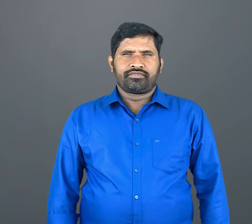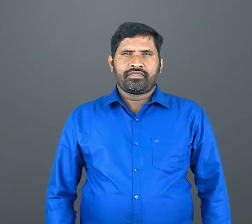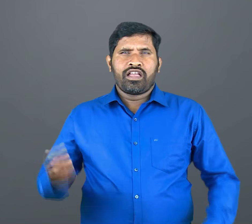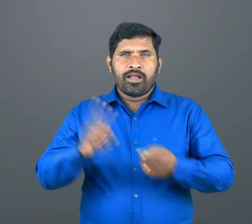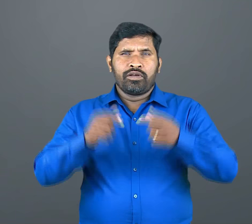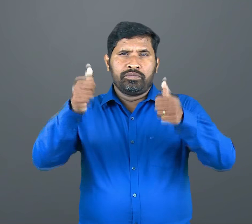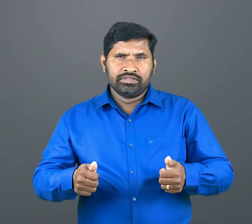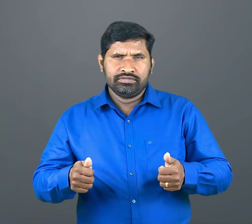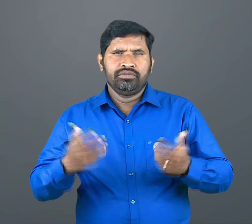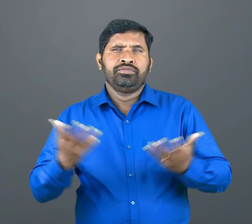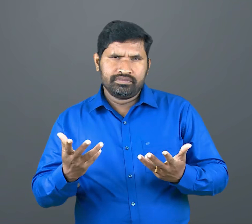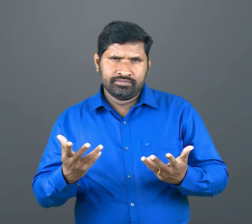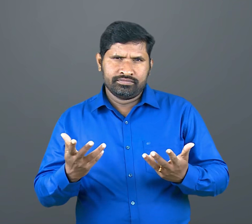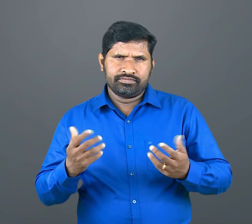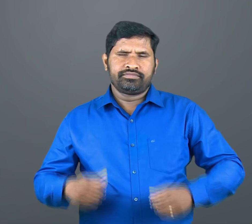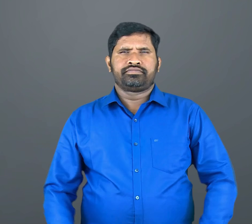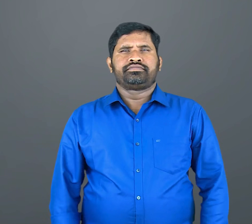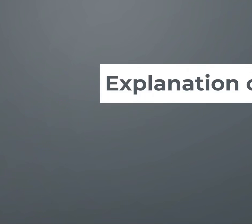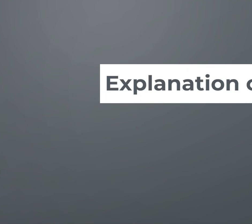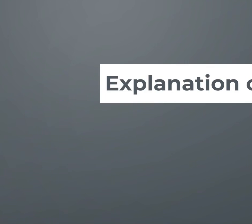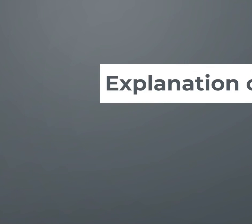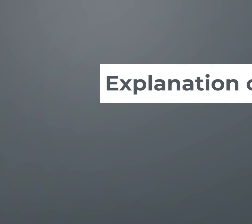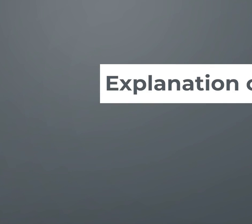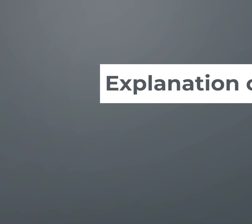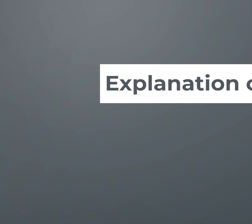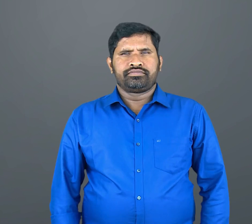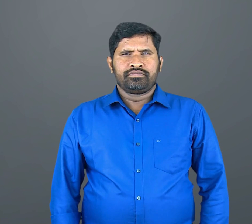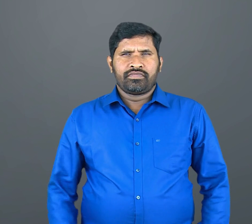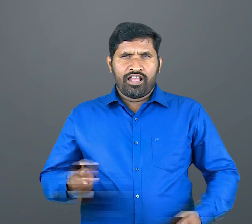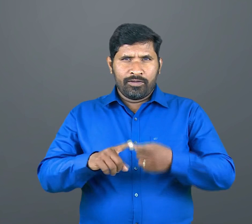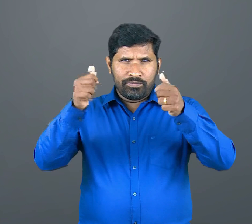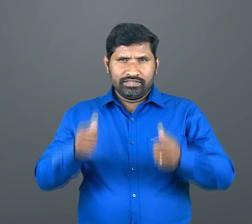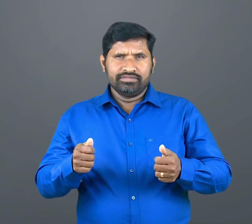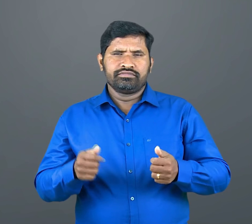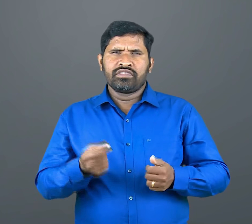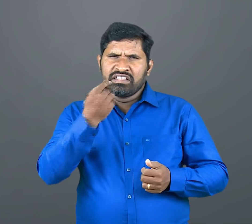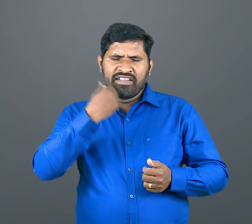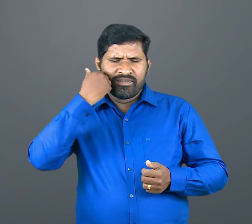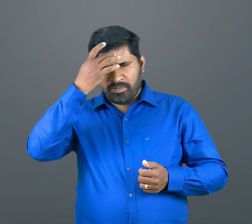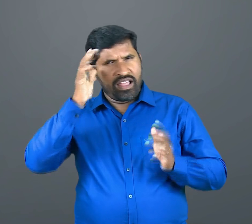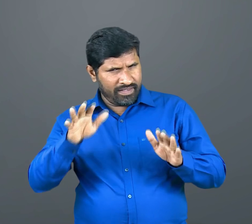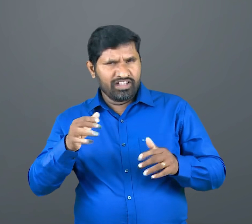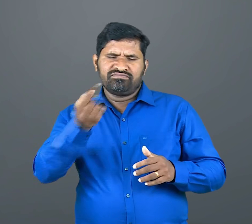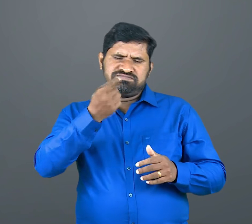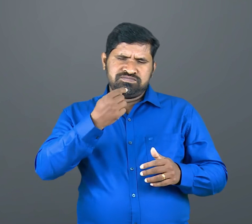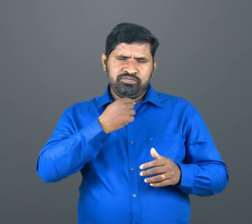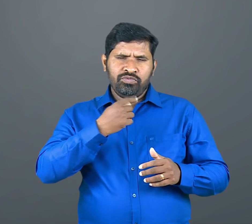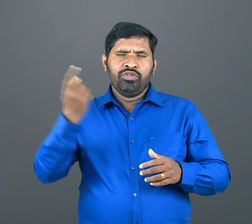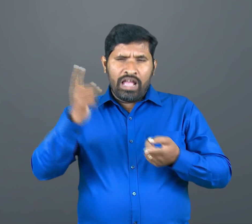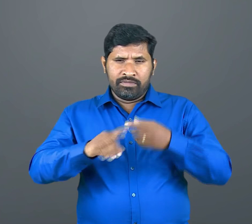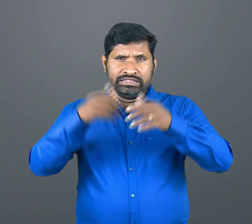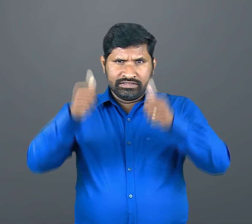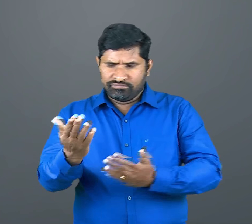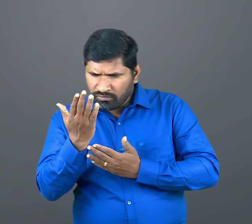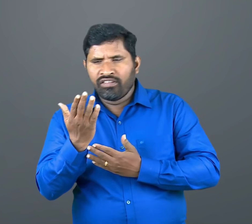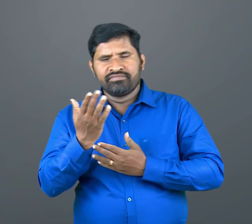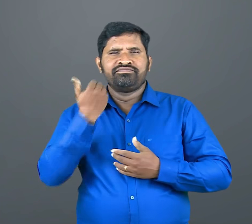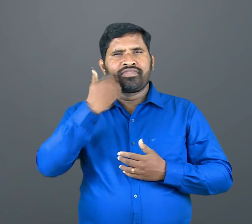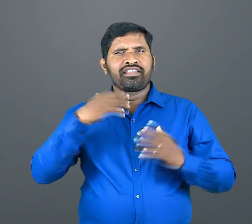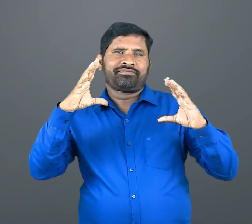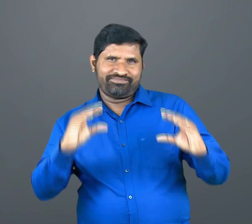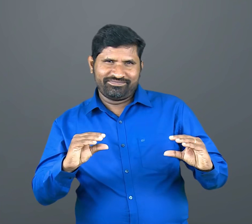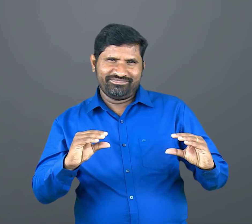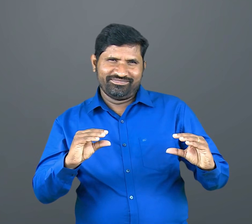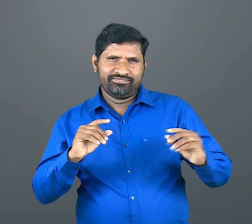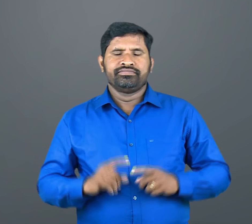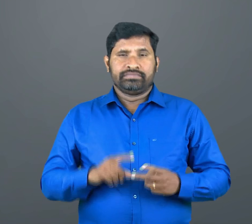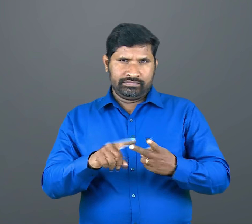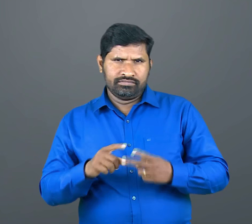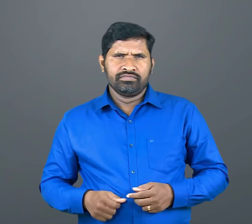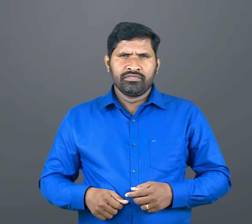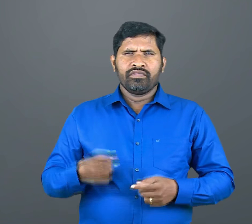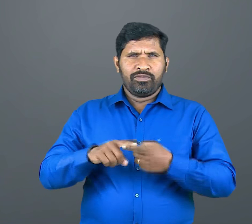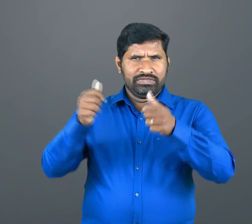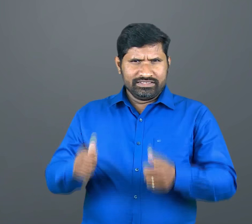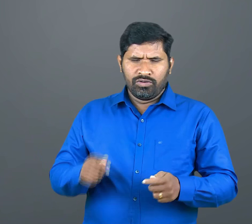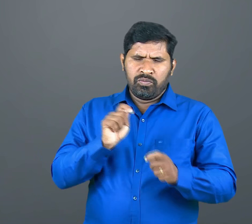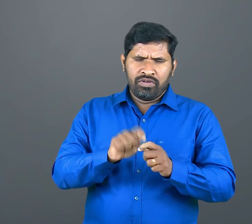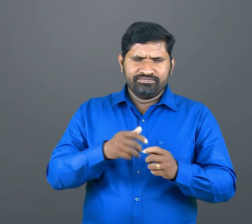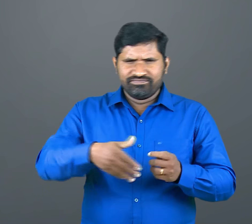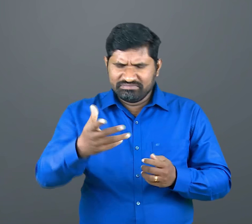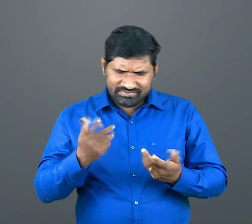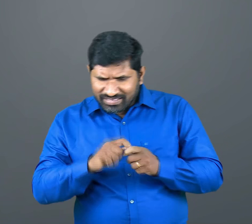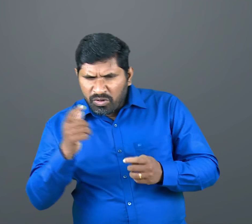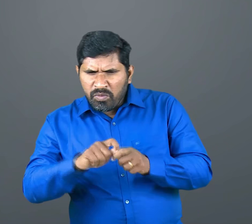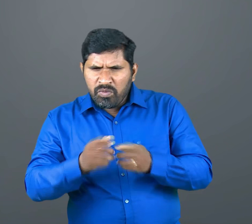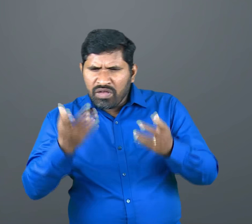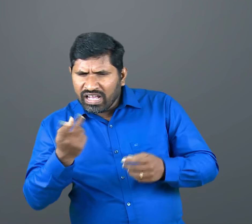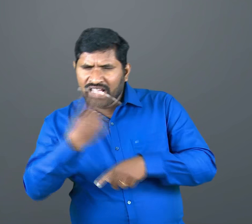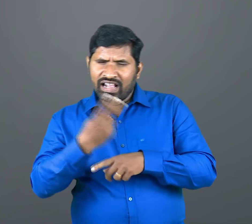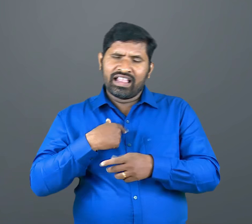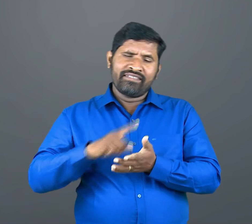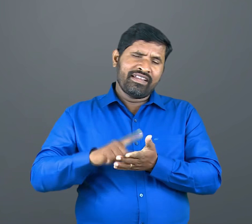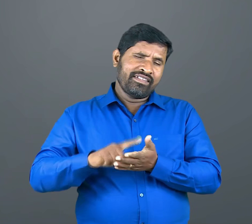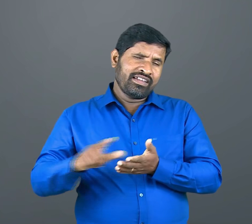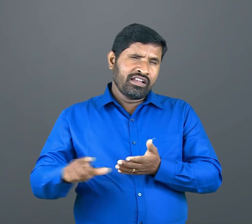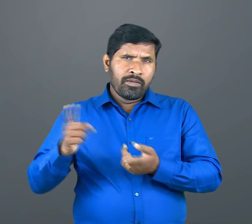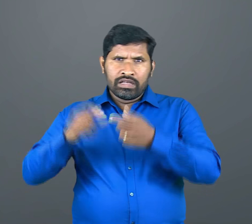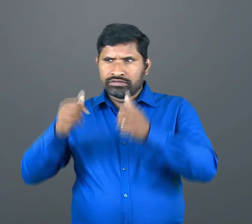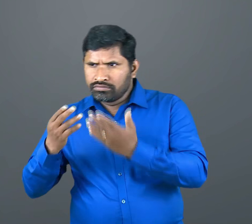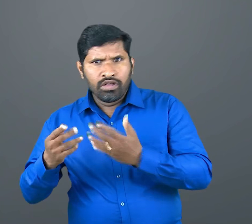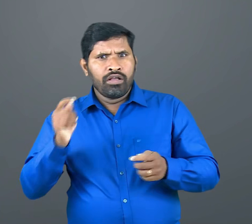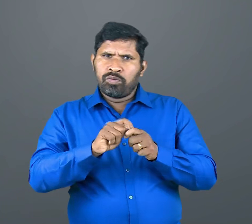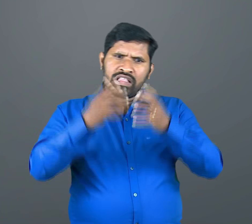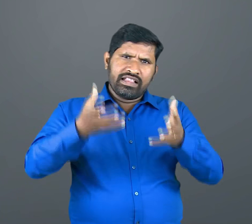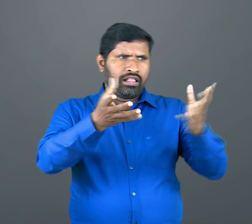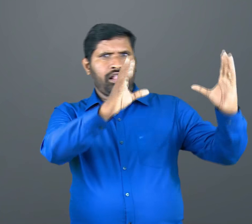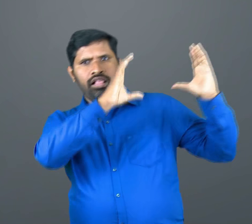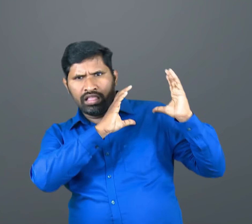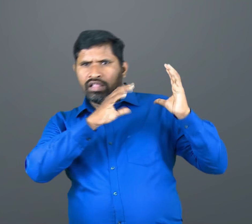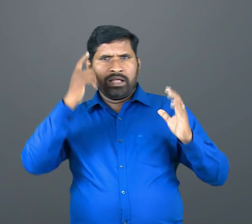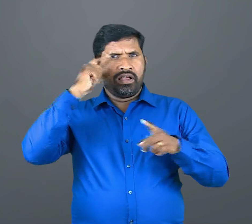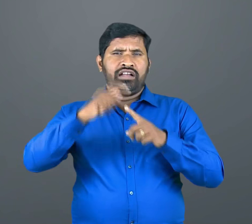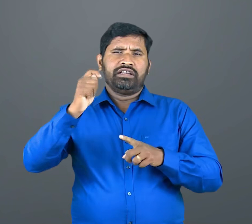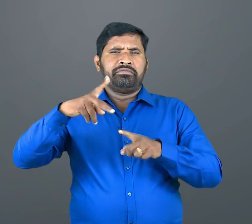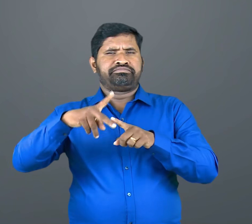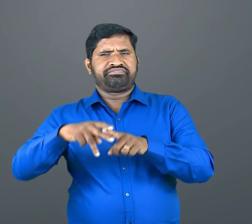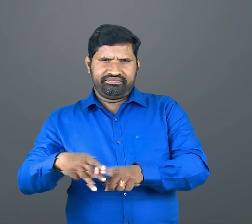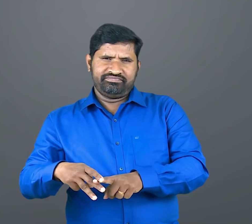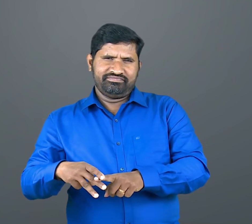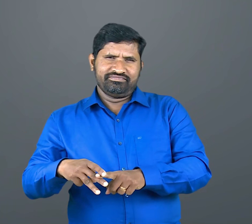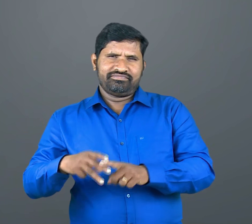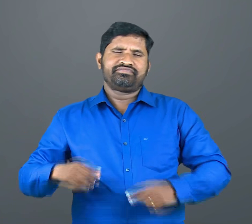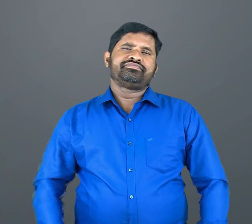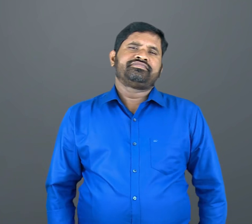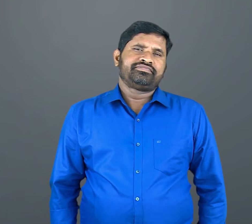Effect